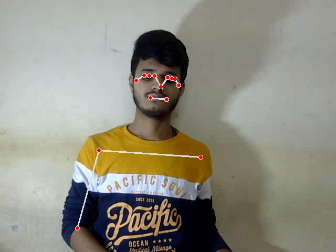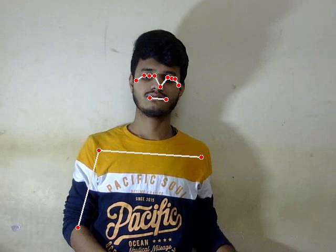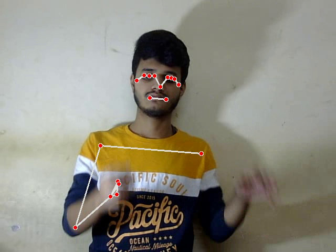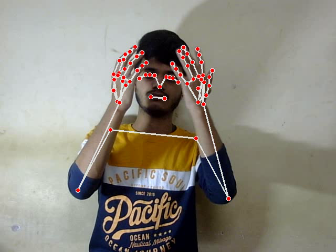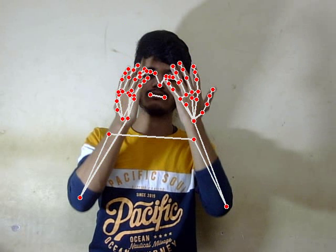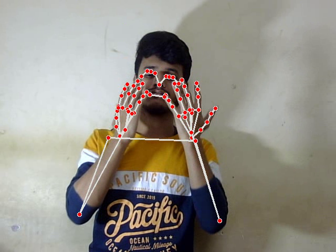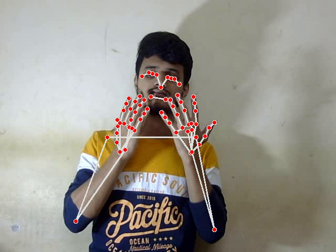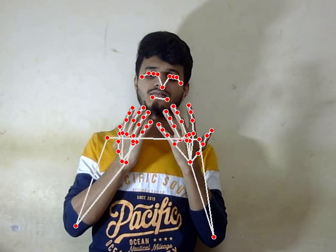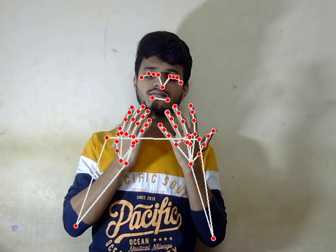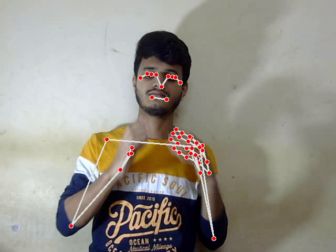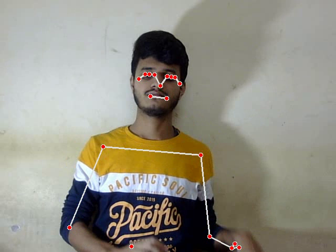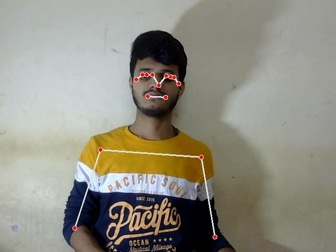sad